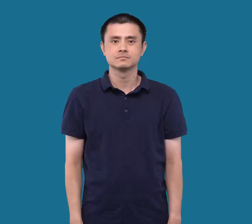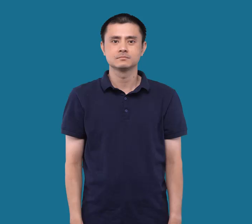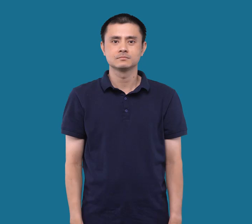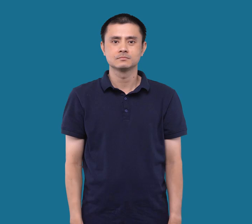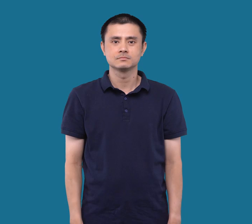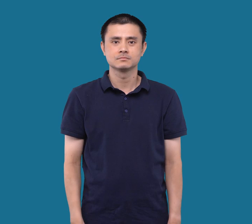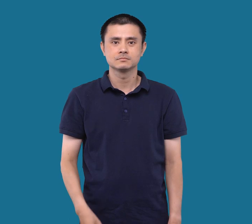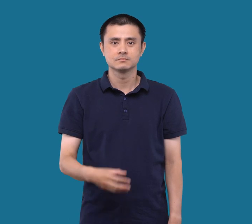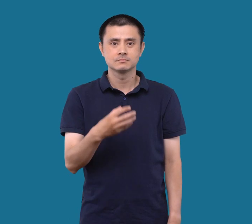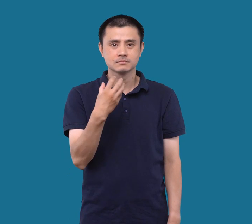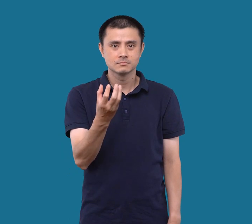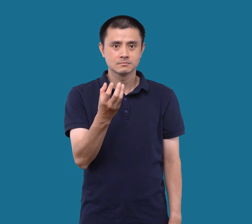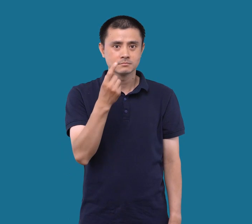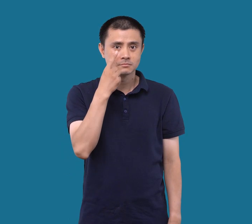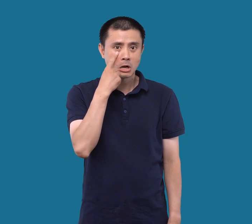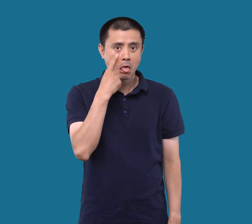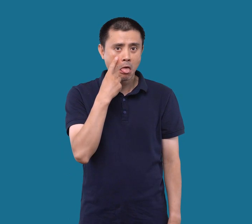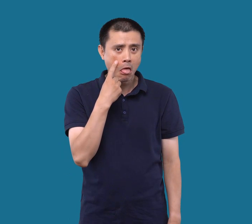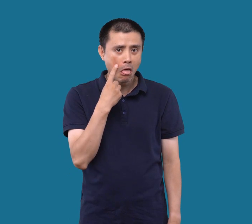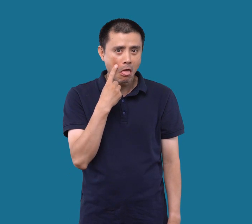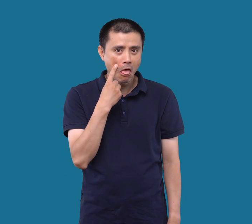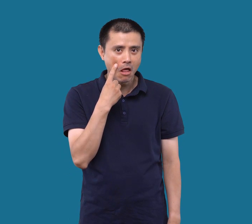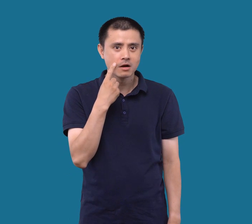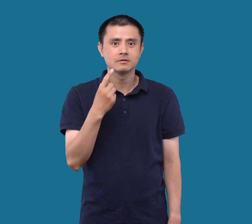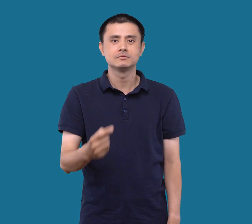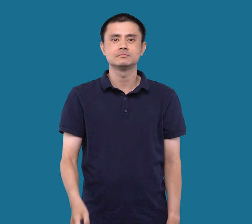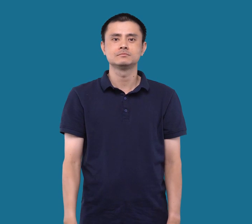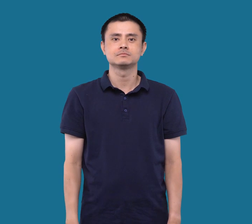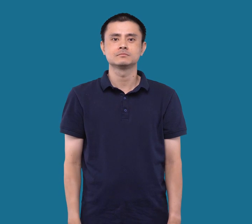củ hành tây